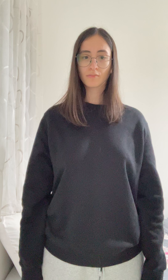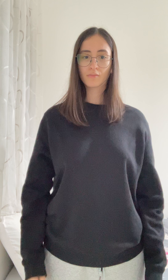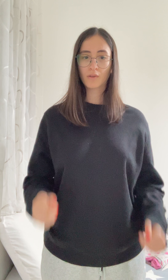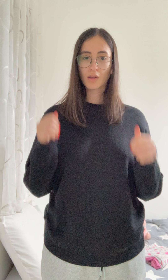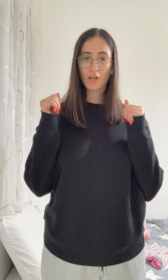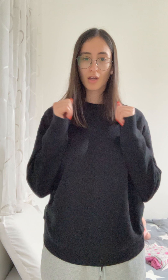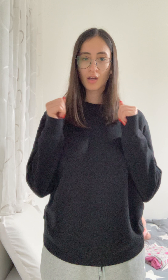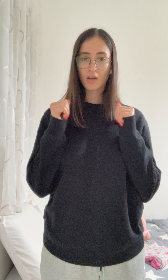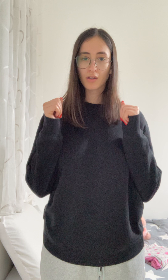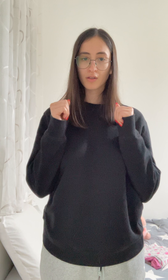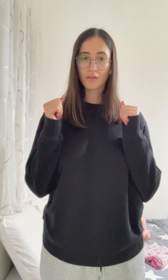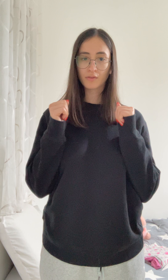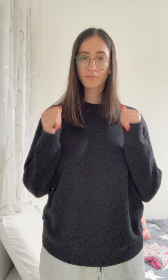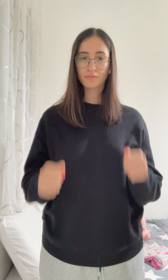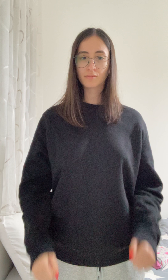קר